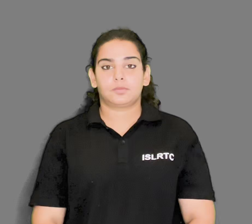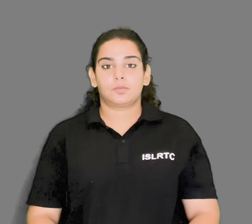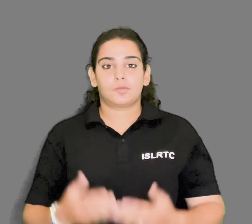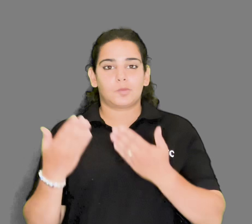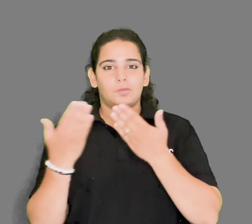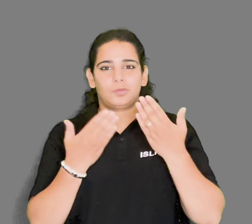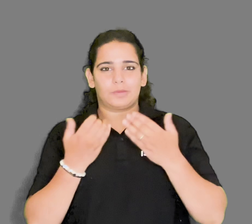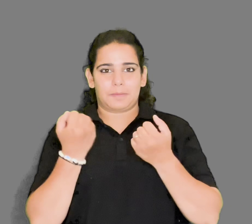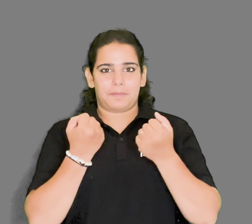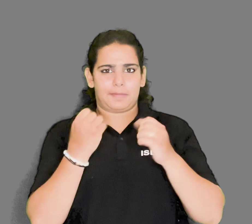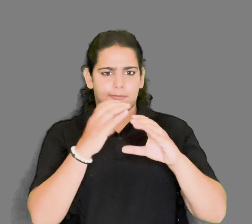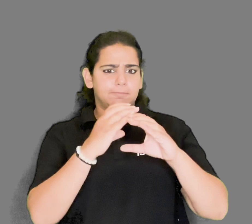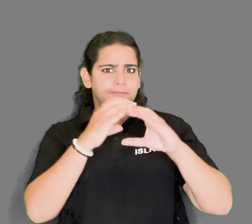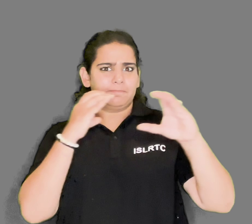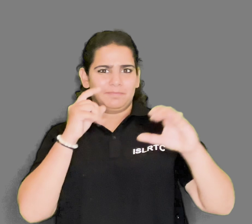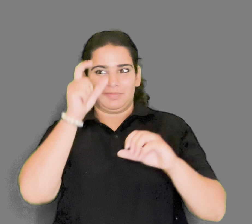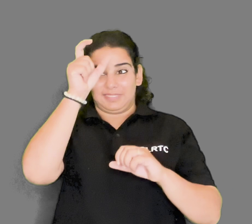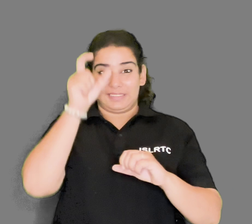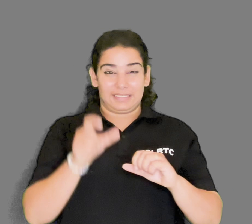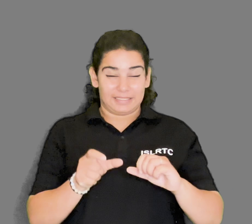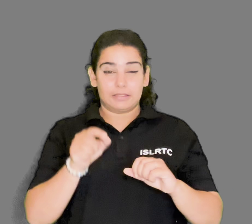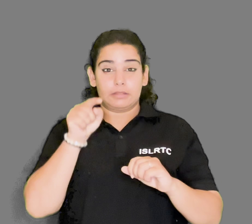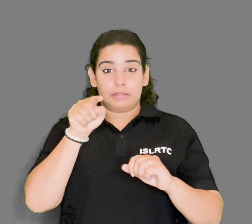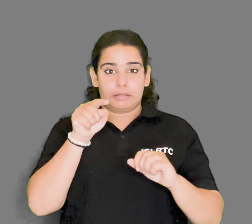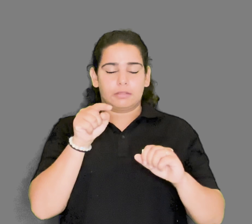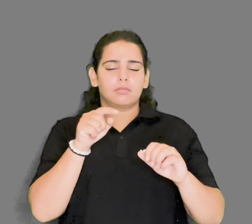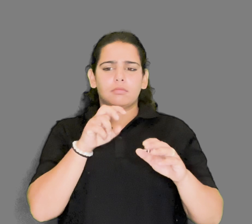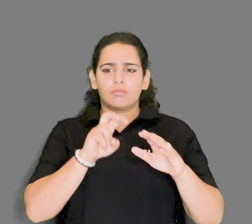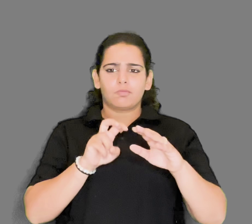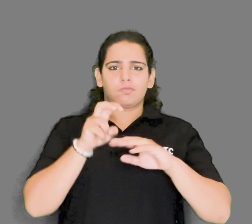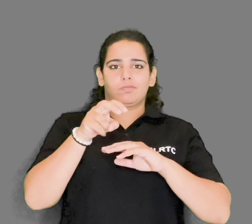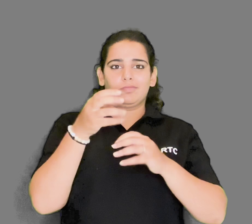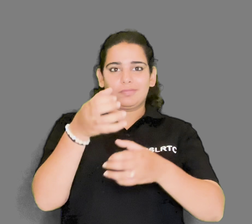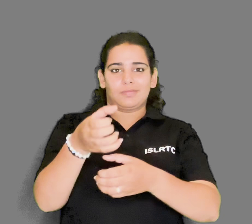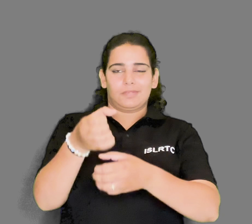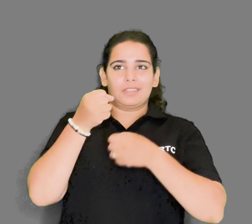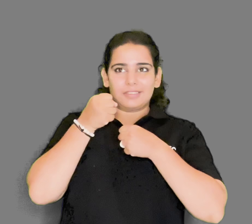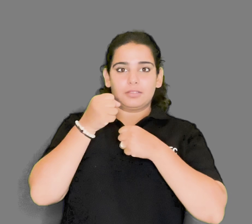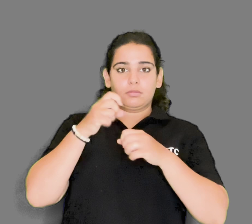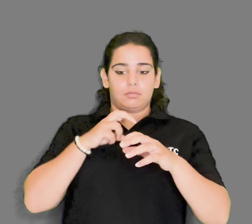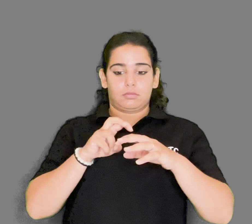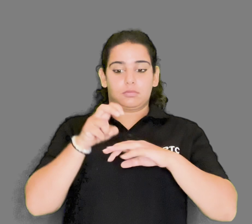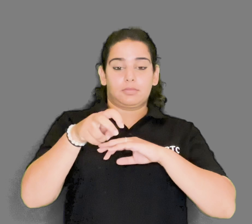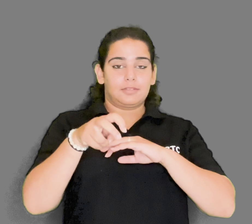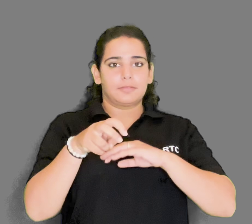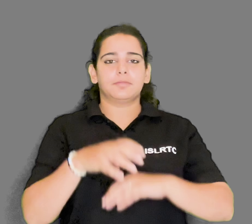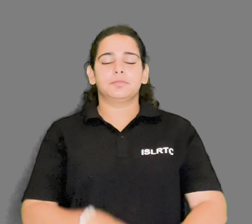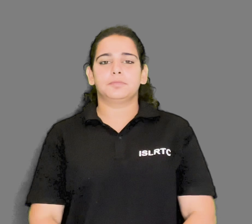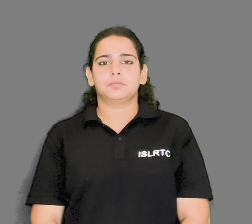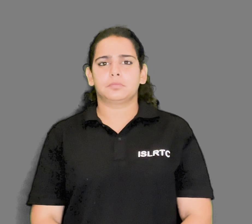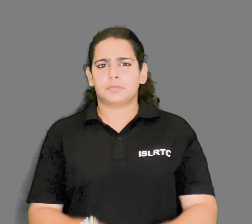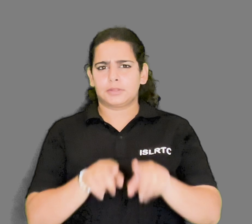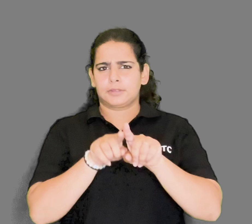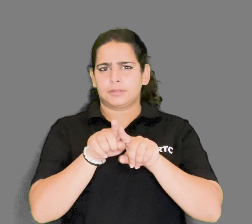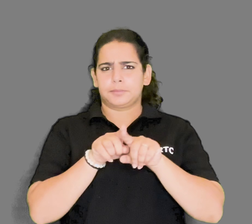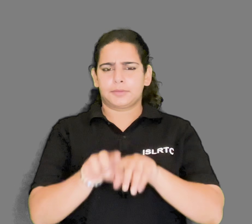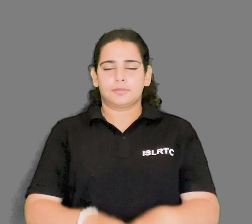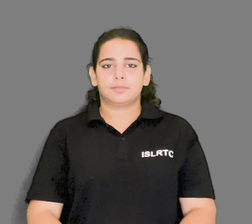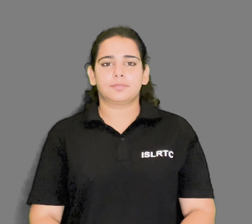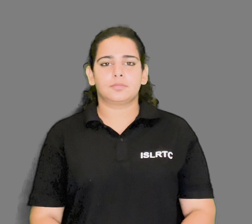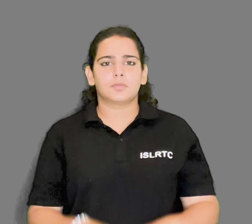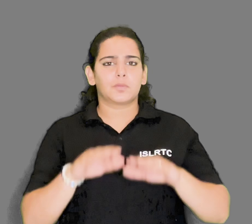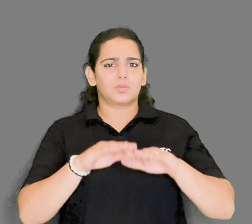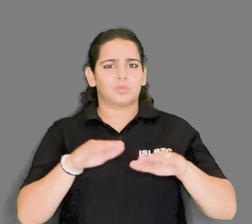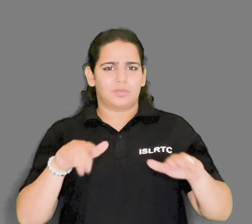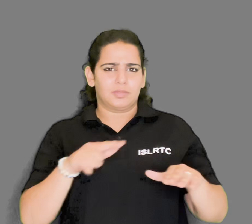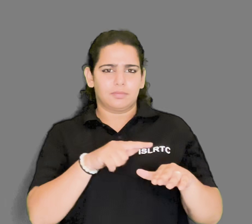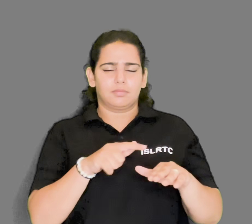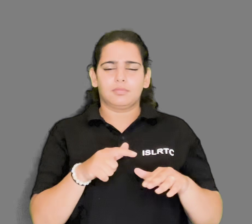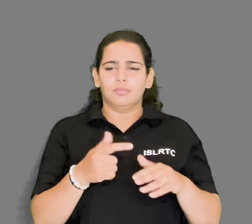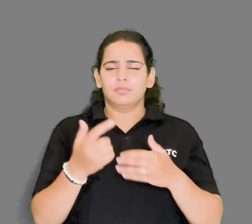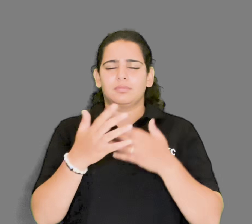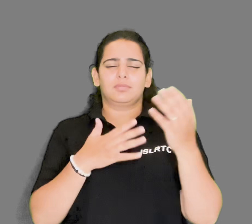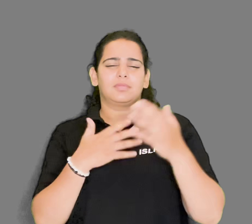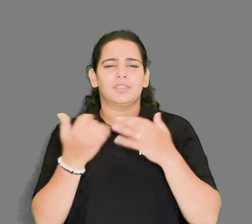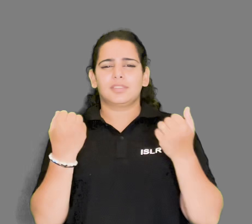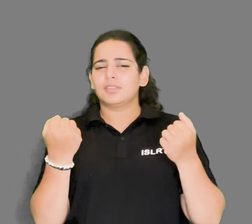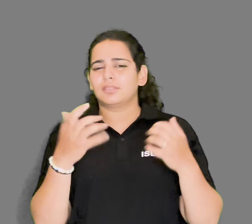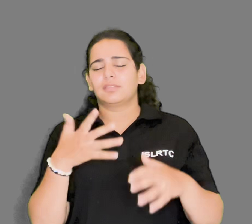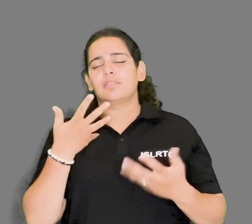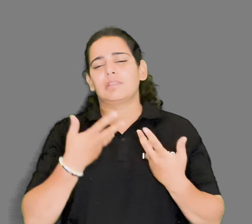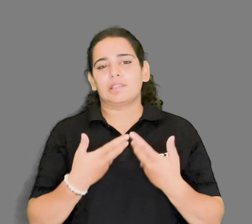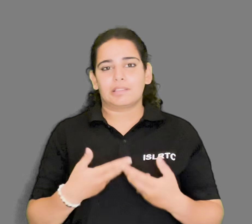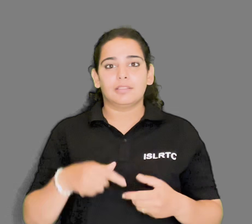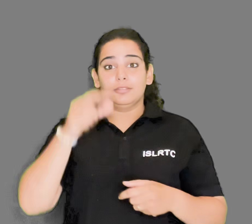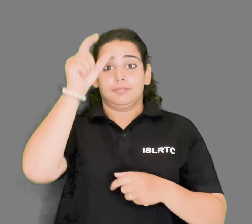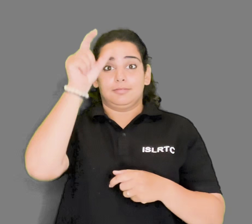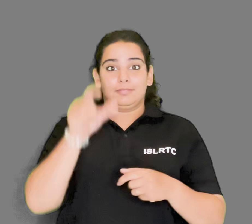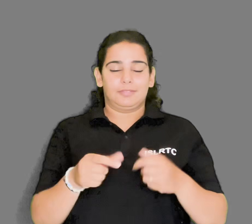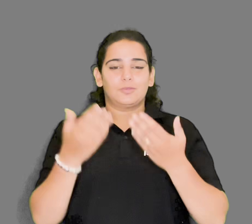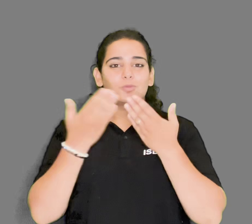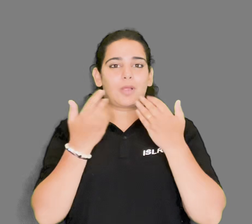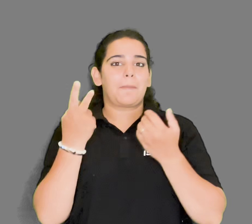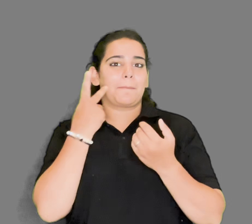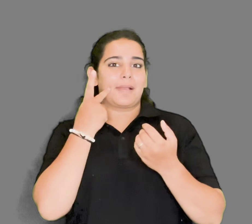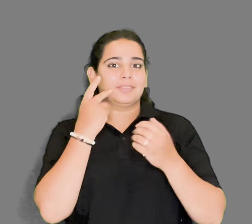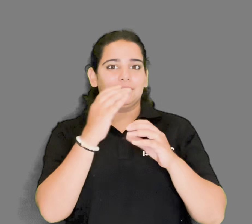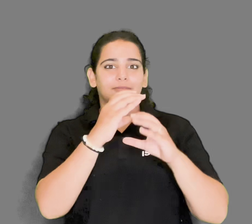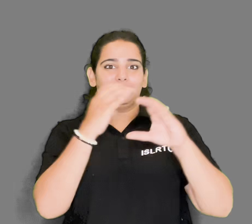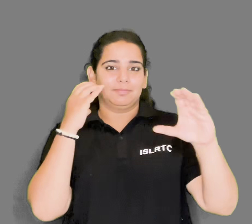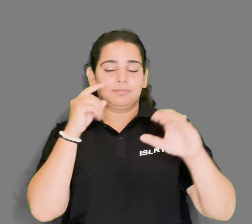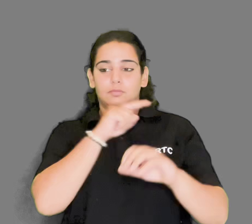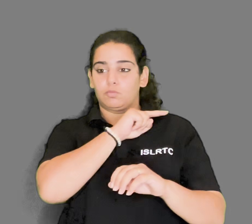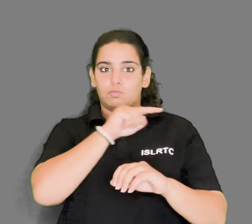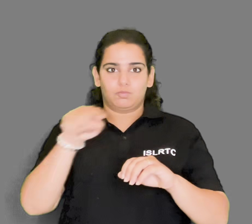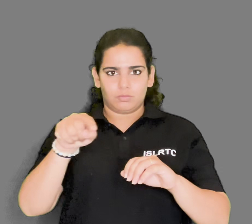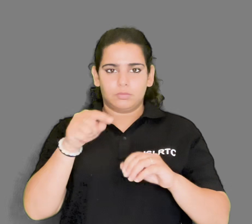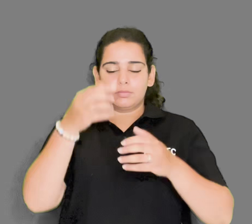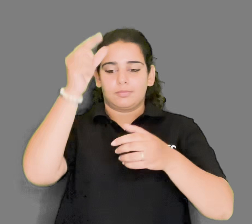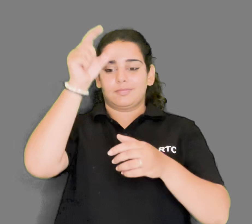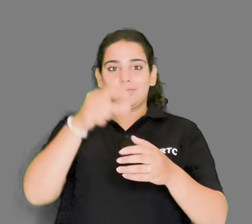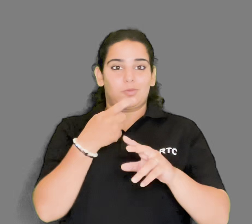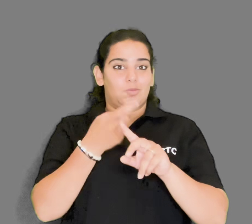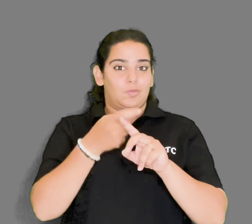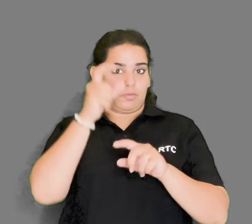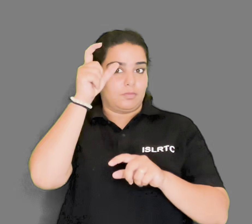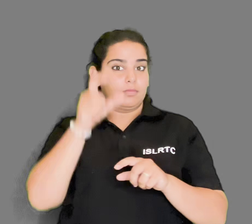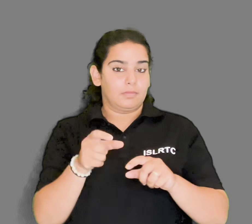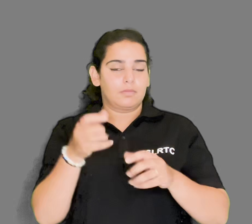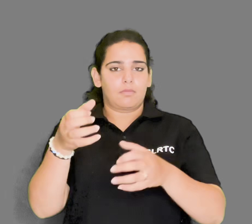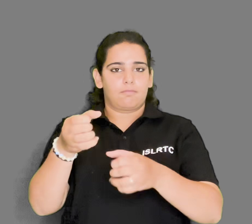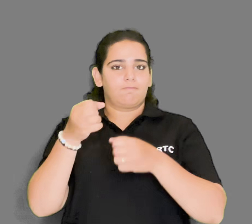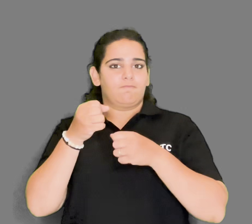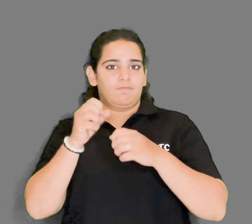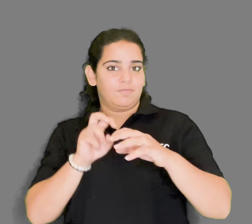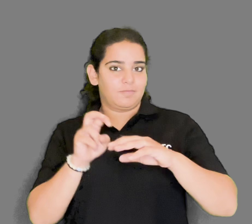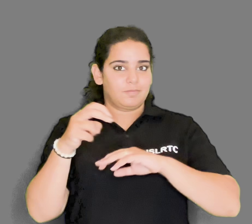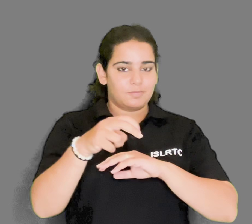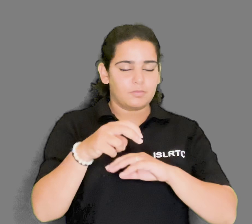Paratransit Specialized transportation services for individuals with disabilities who cannot use regular public transit, often or curb-to-curb service